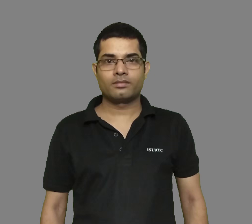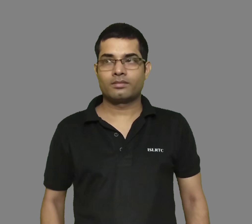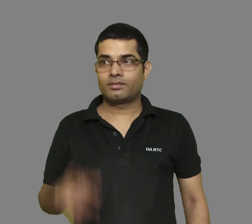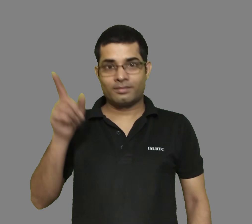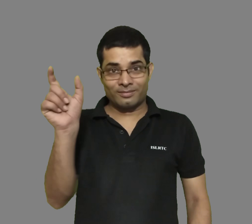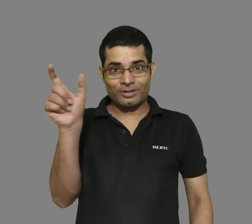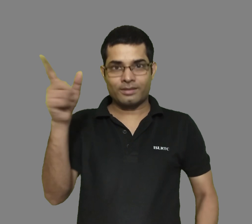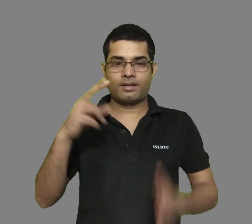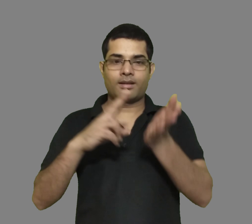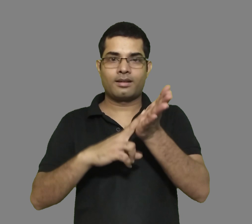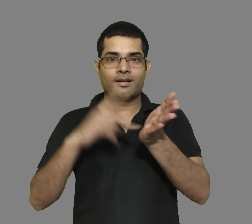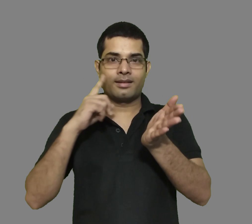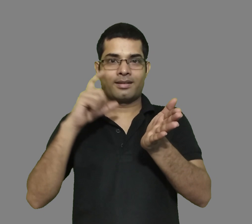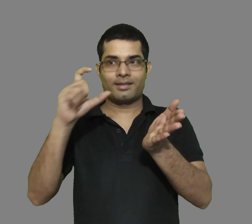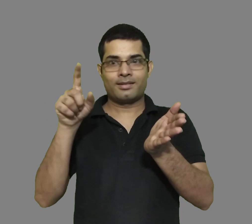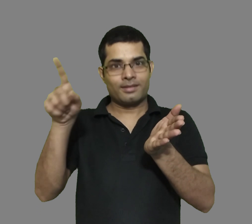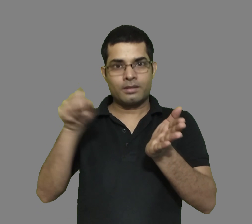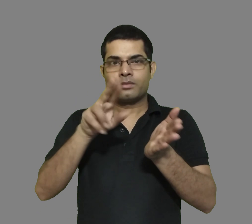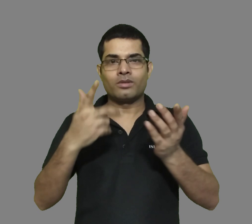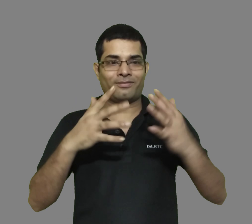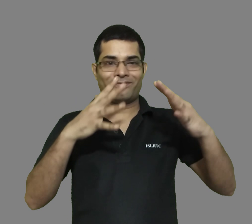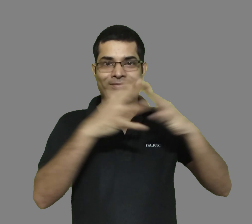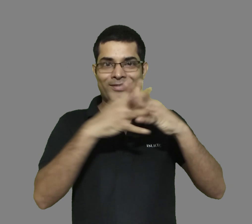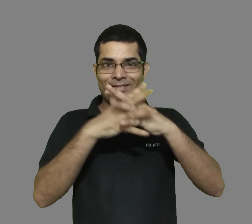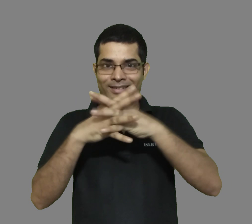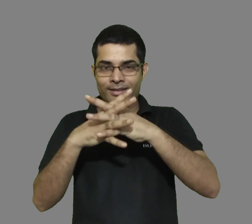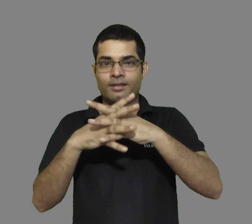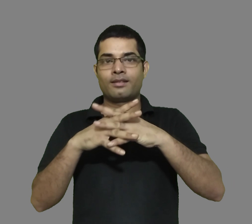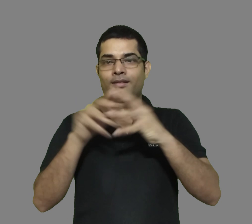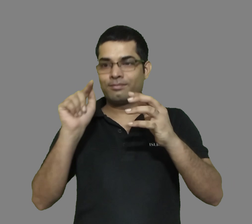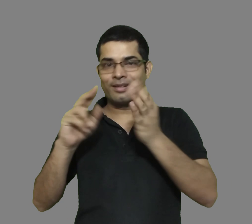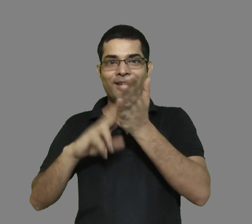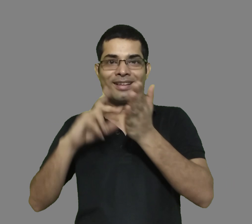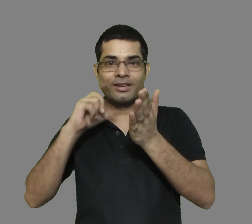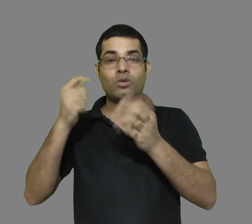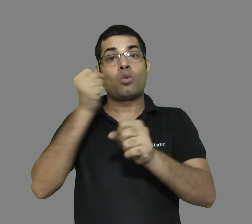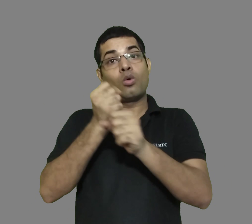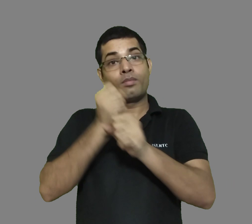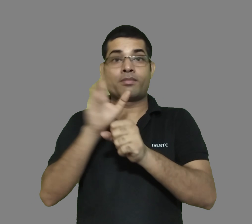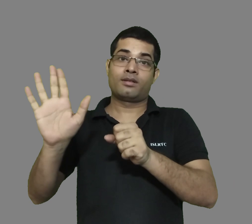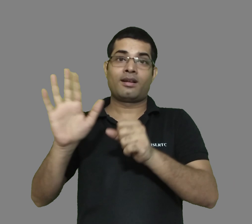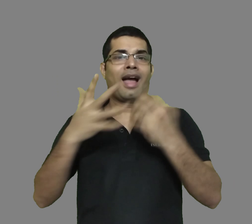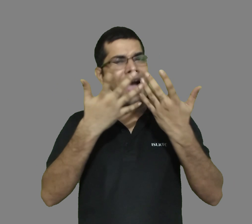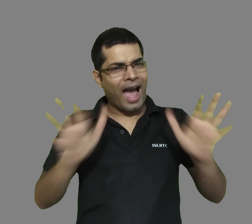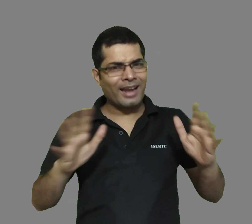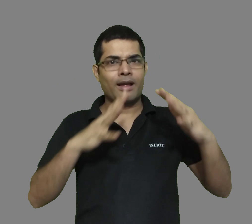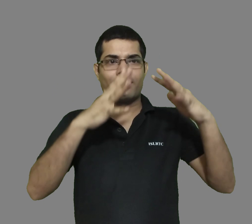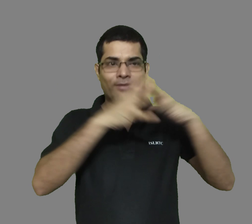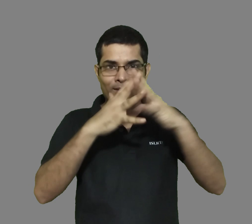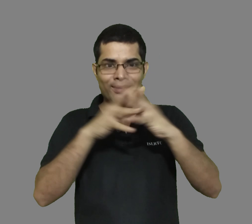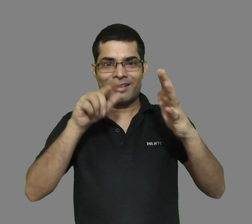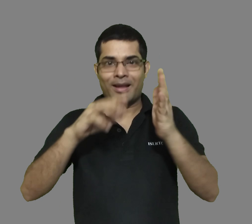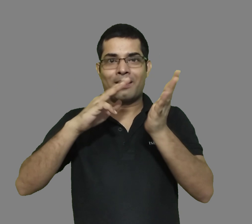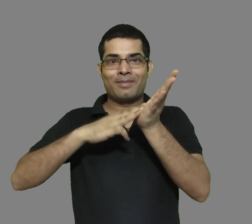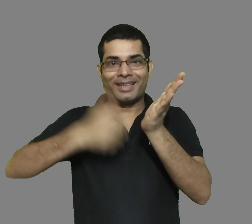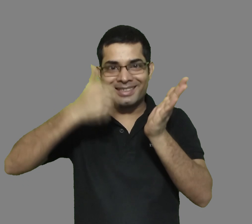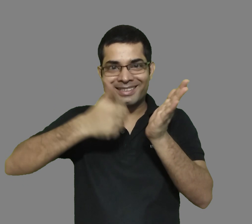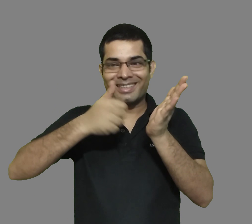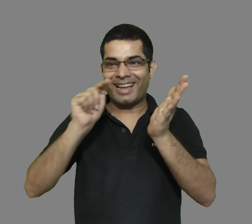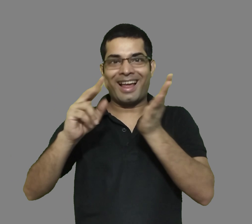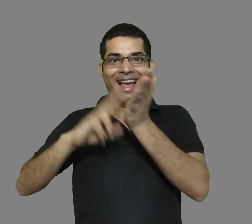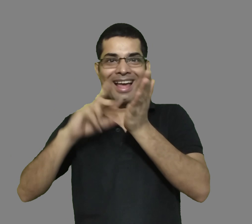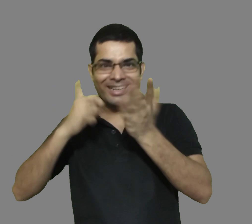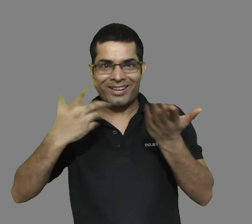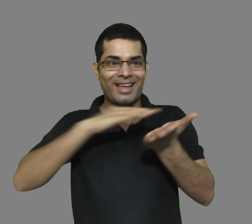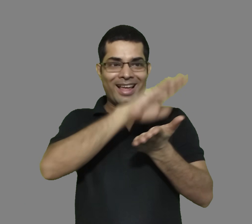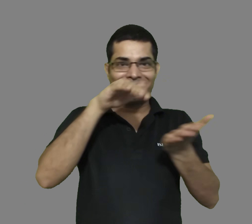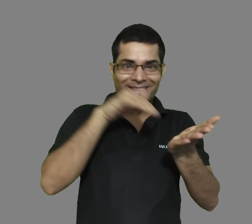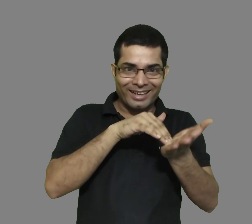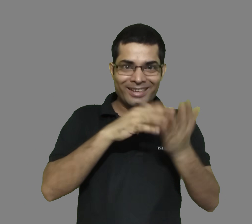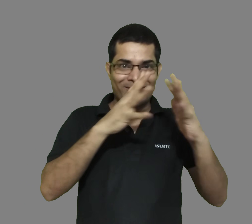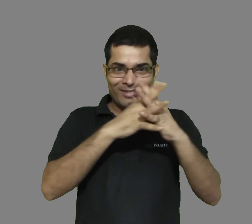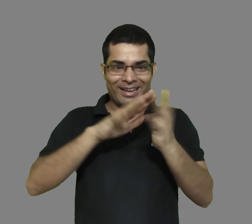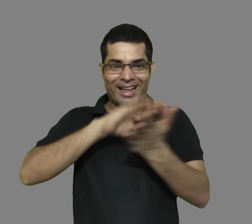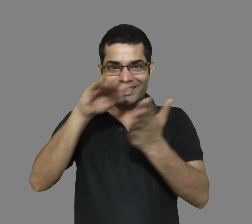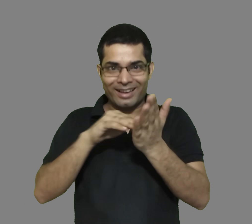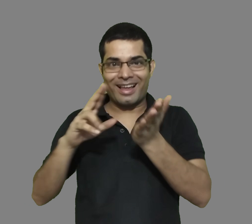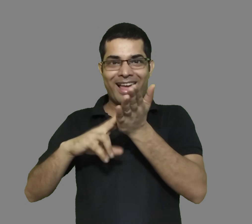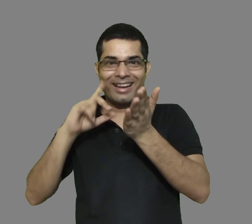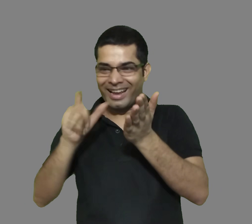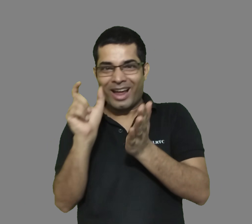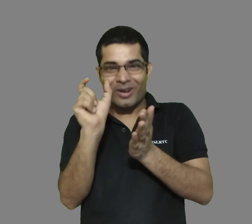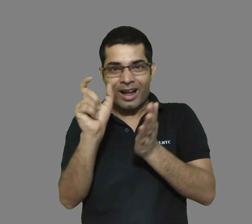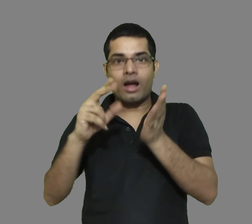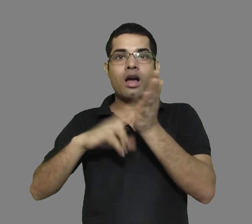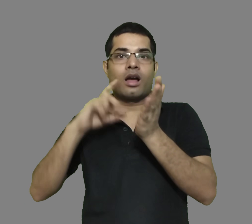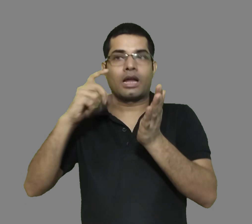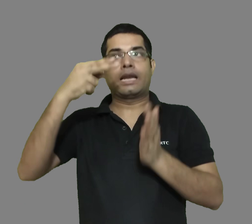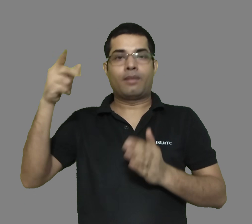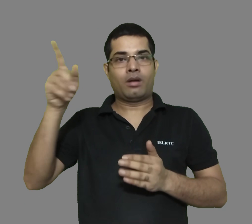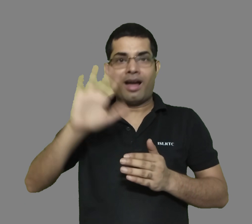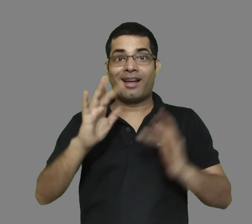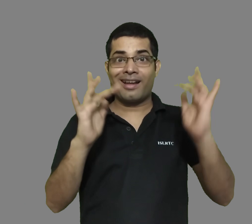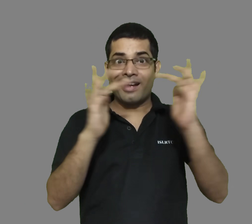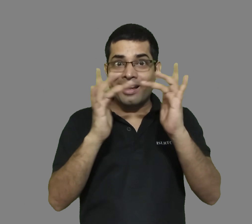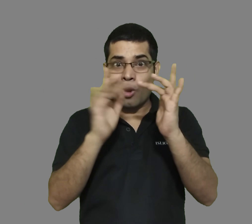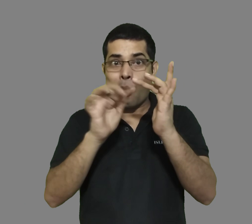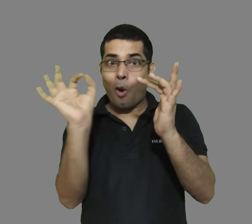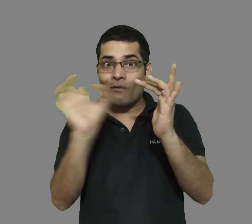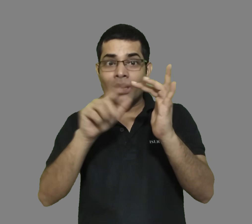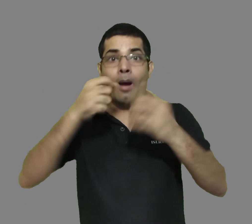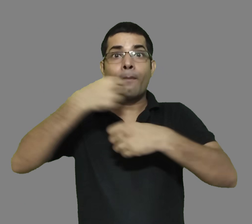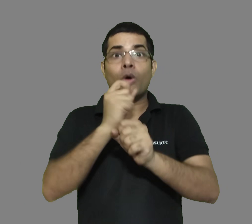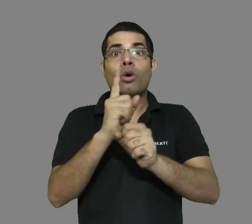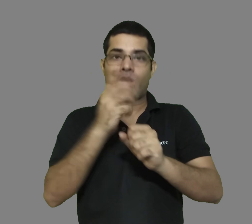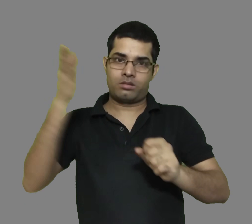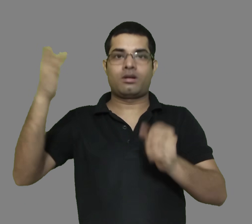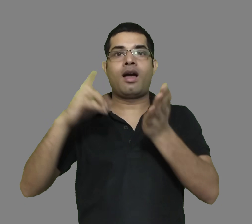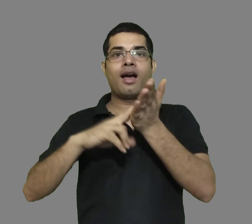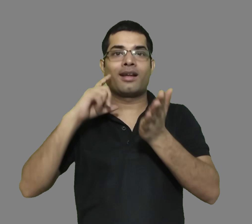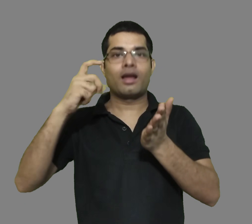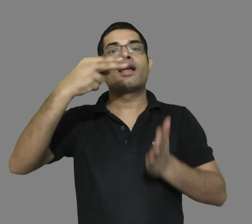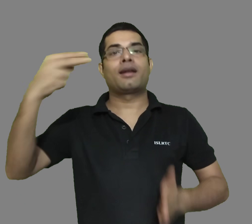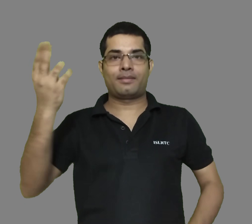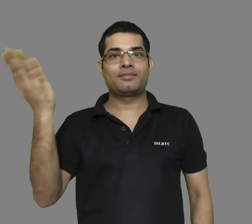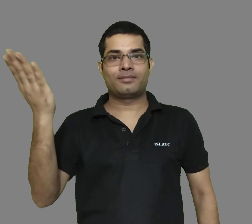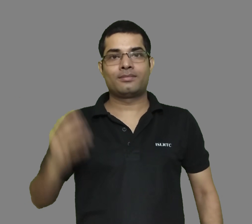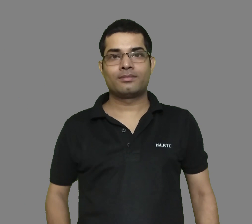National Informatics Centre